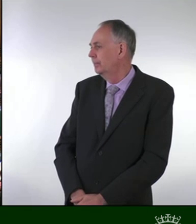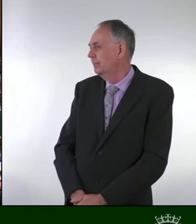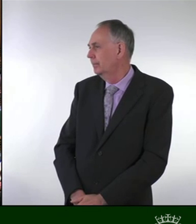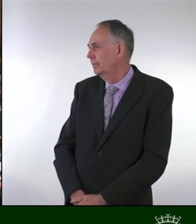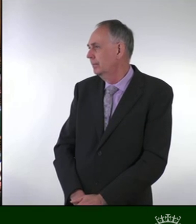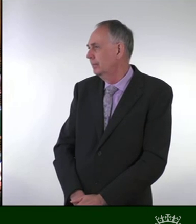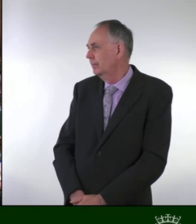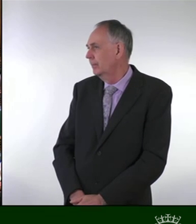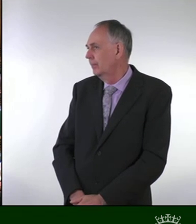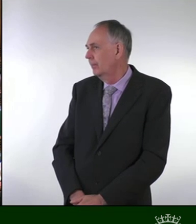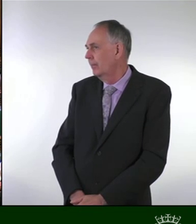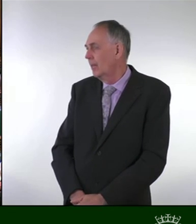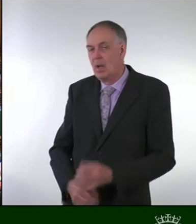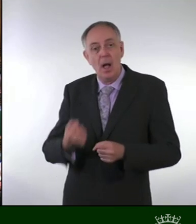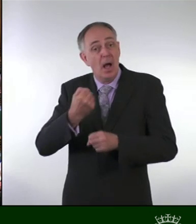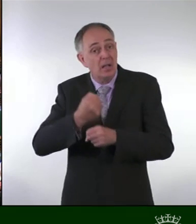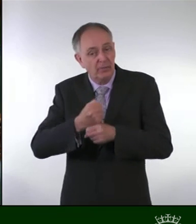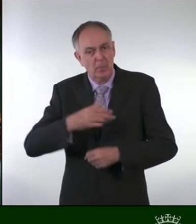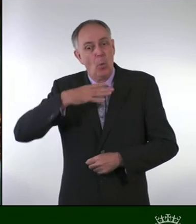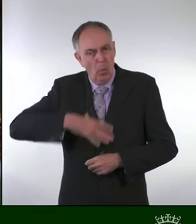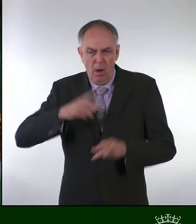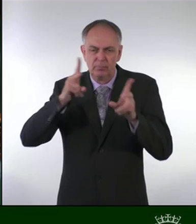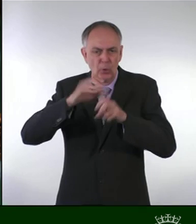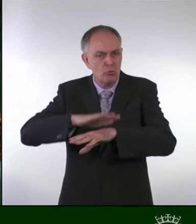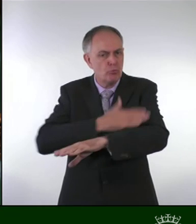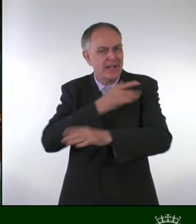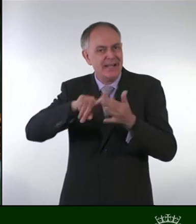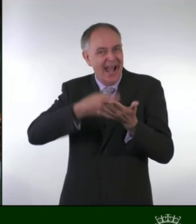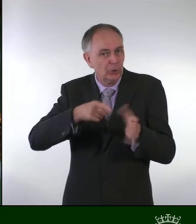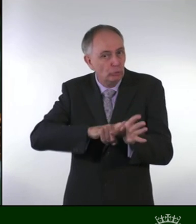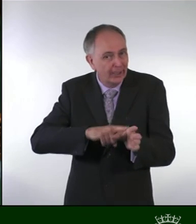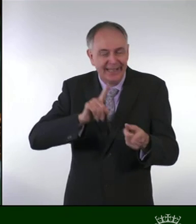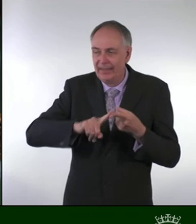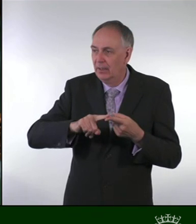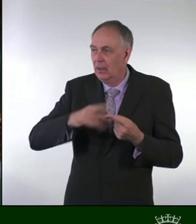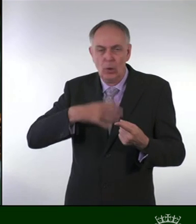The Government want green energy. The Government want security of energy supply.